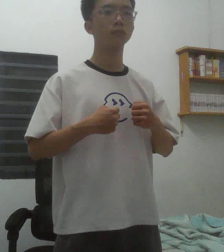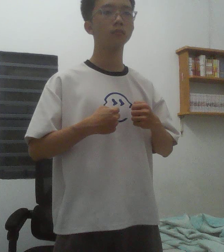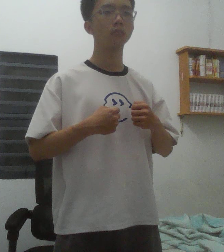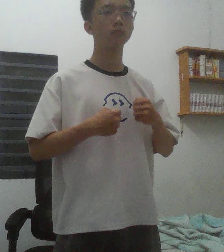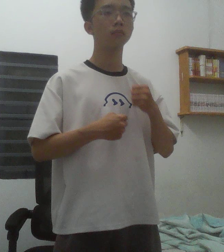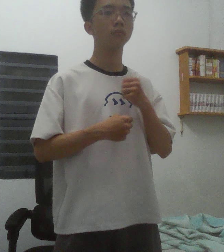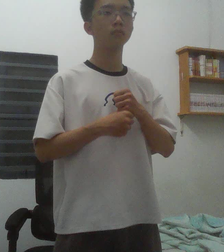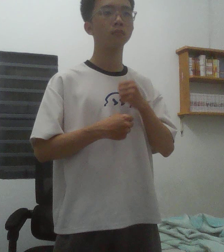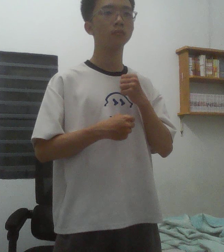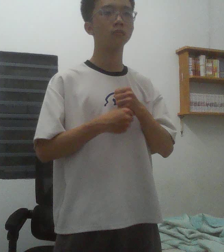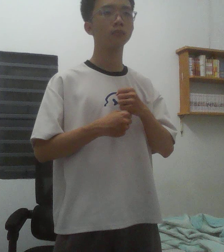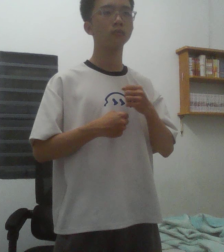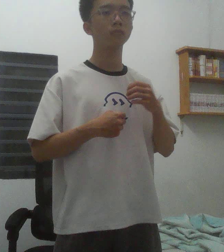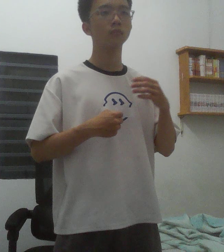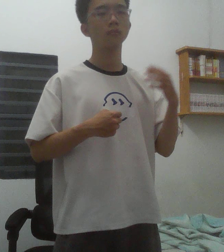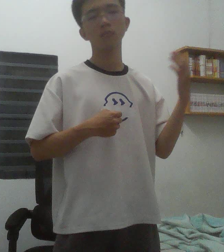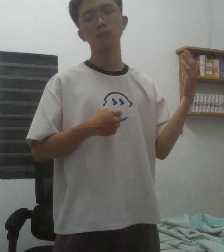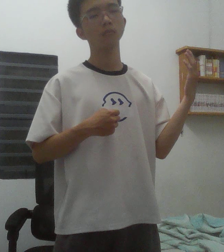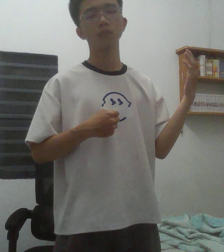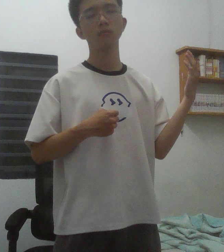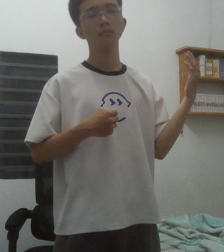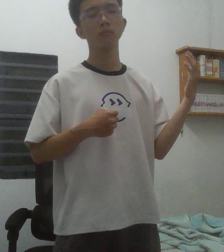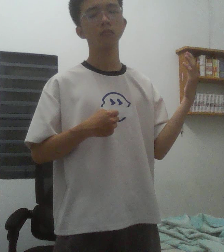that nghiep